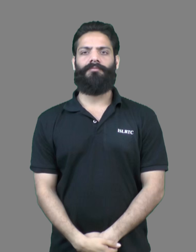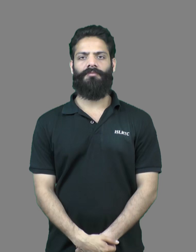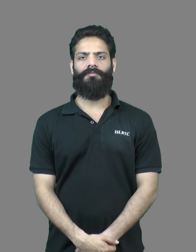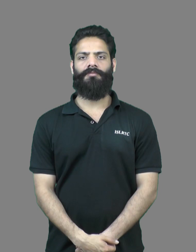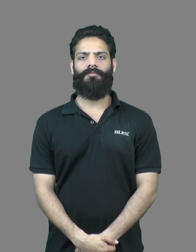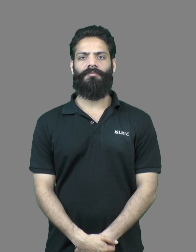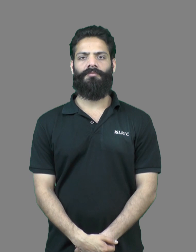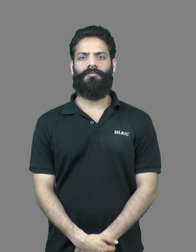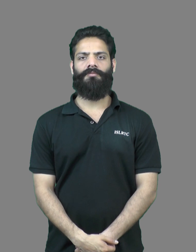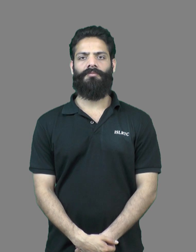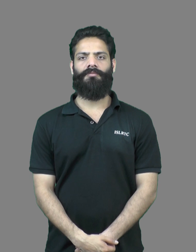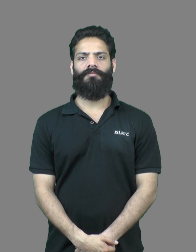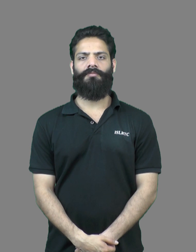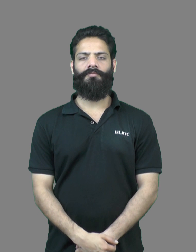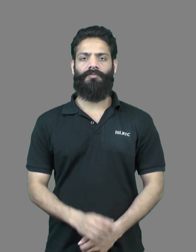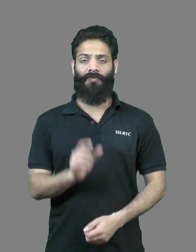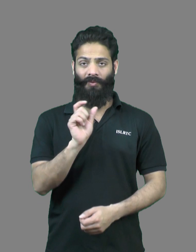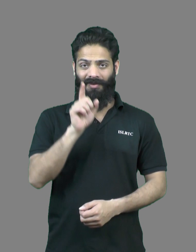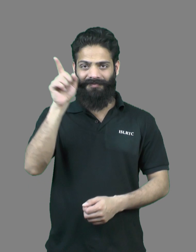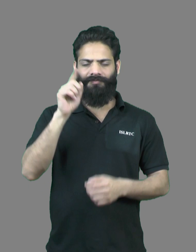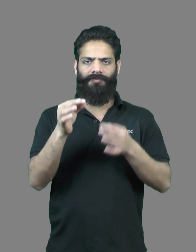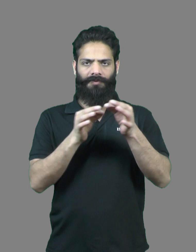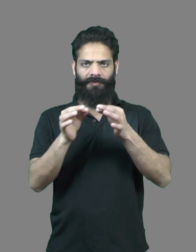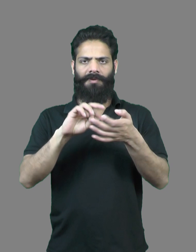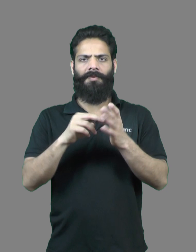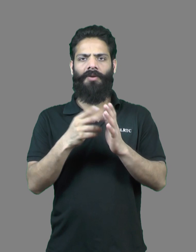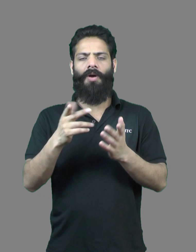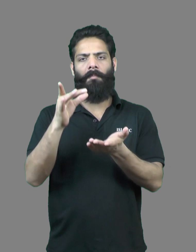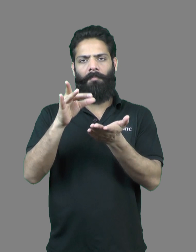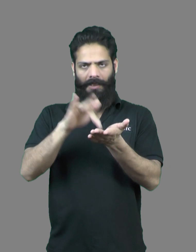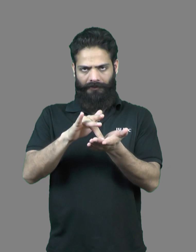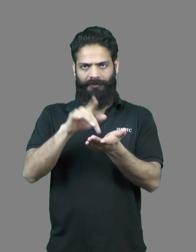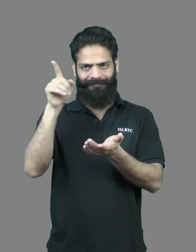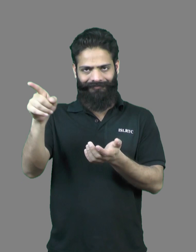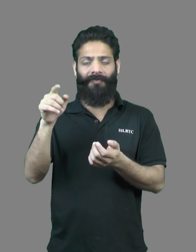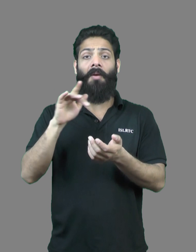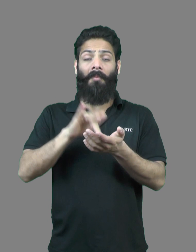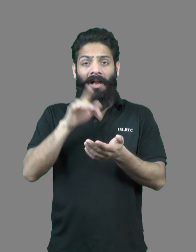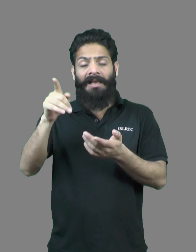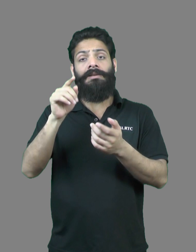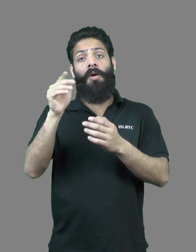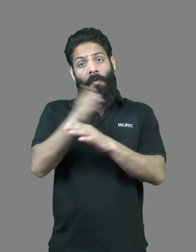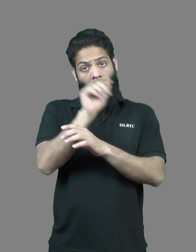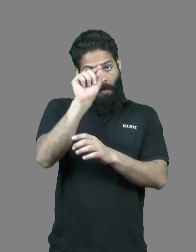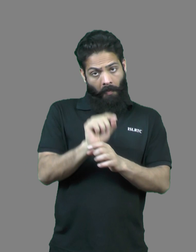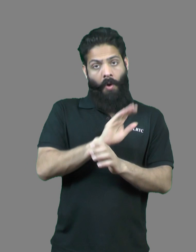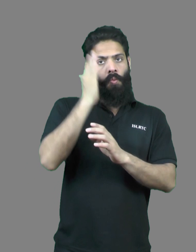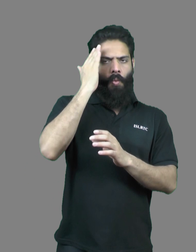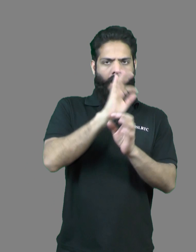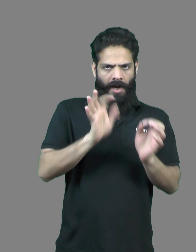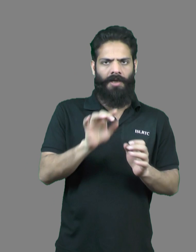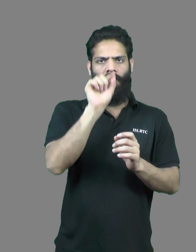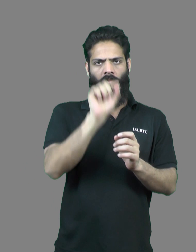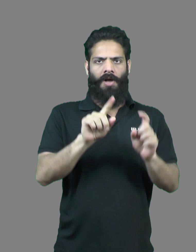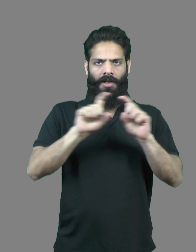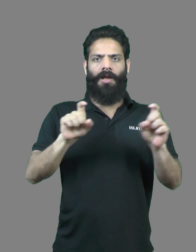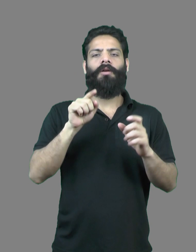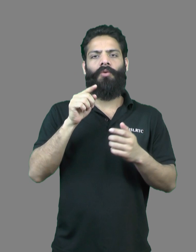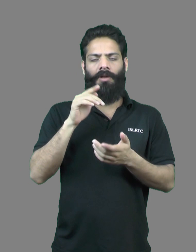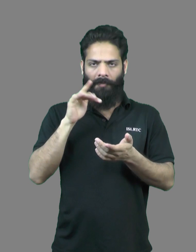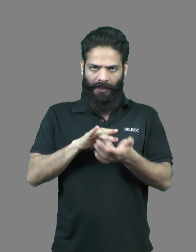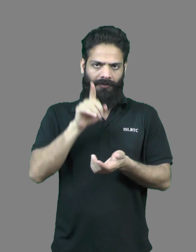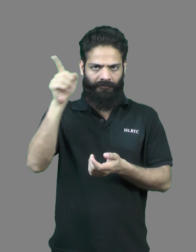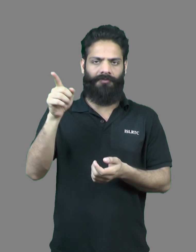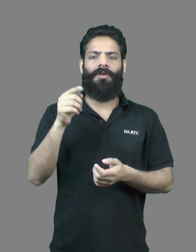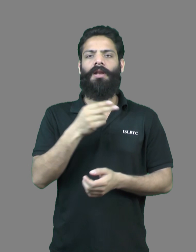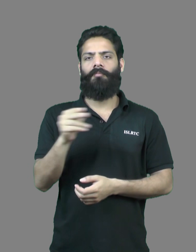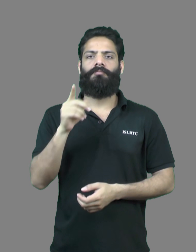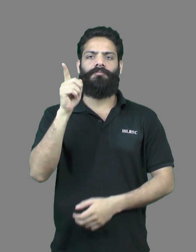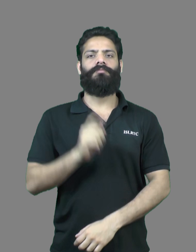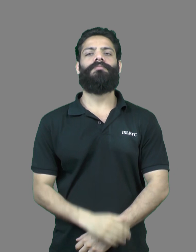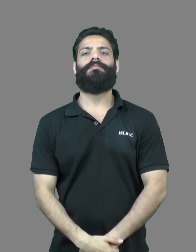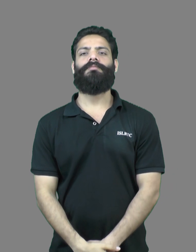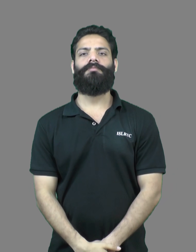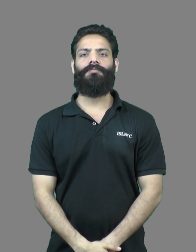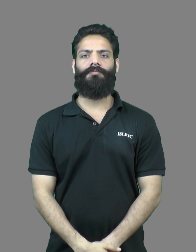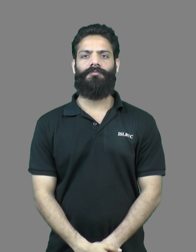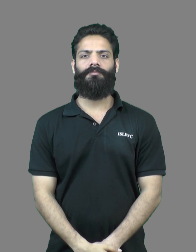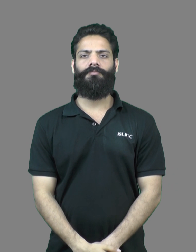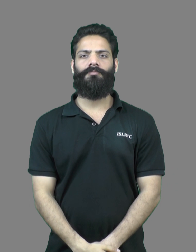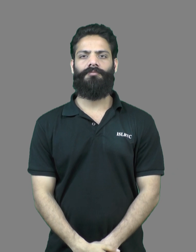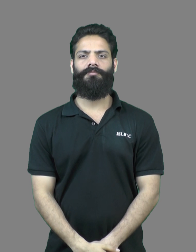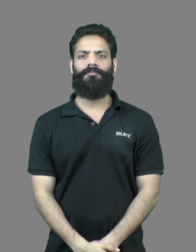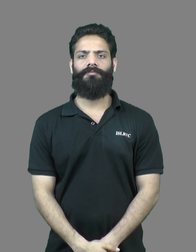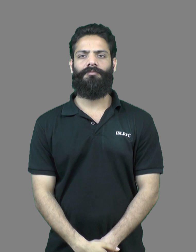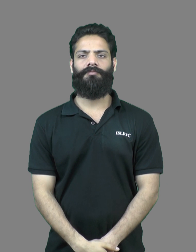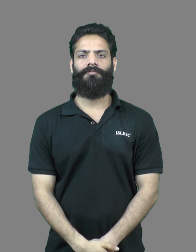Site